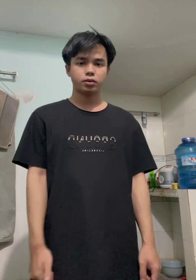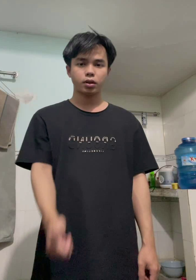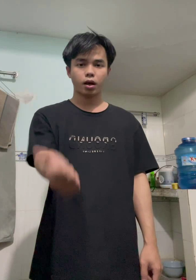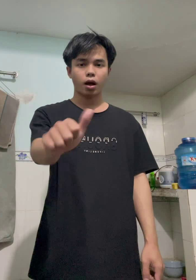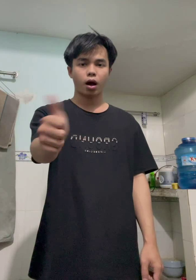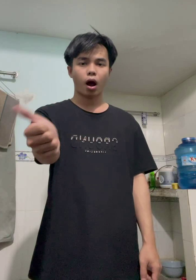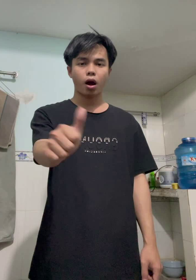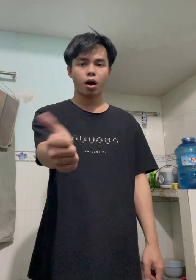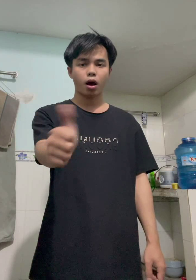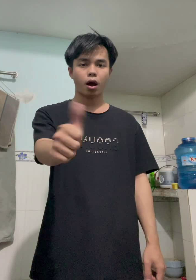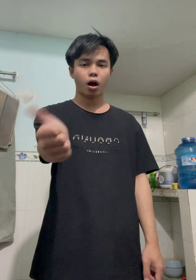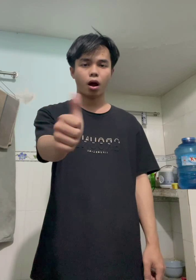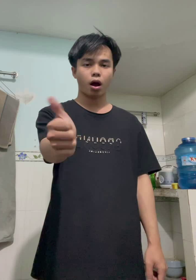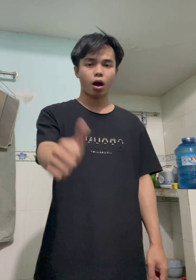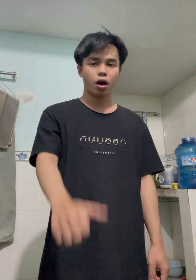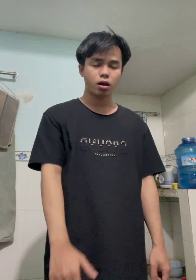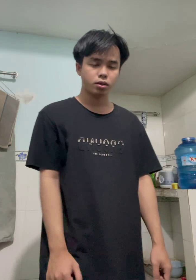ai